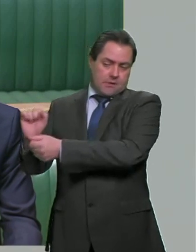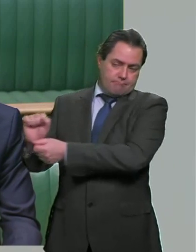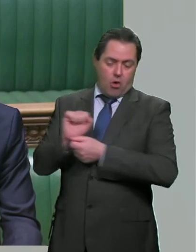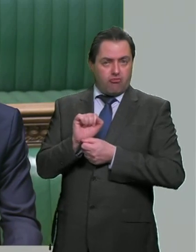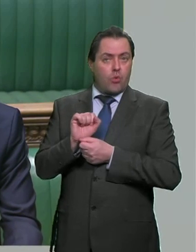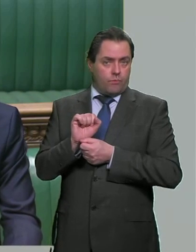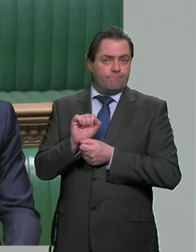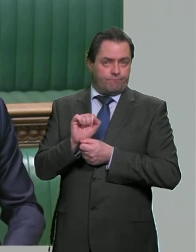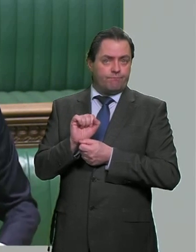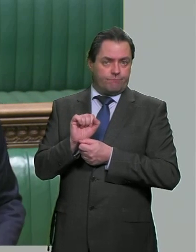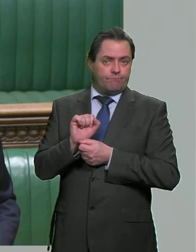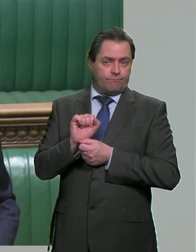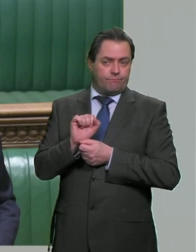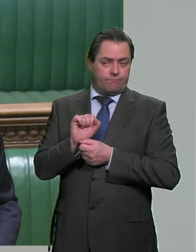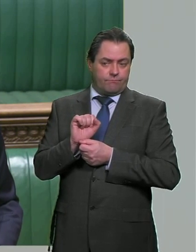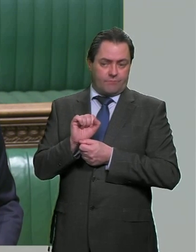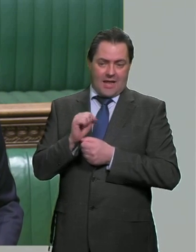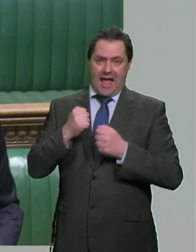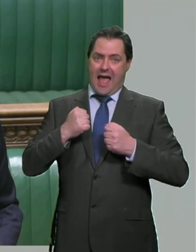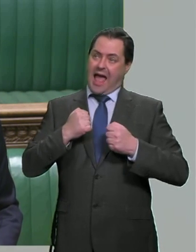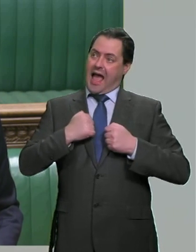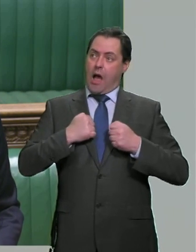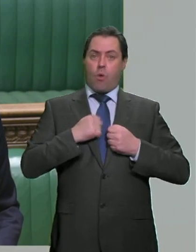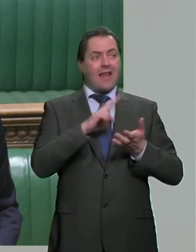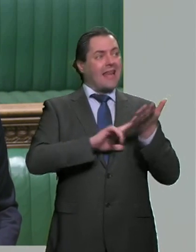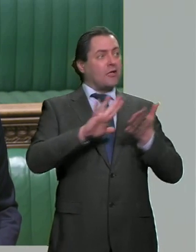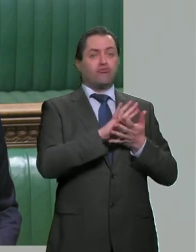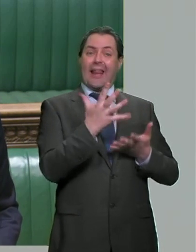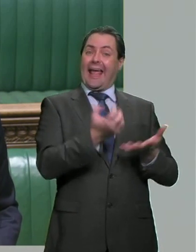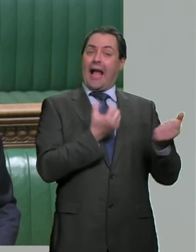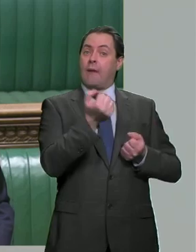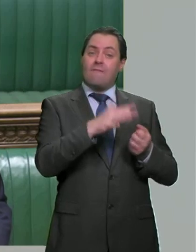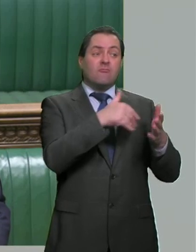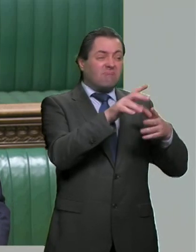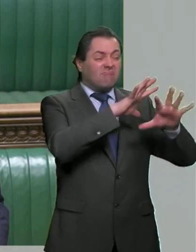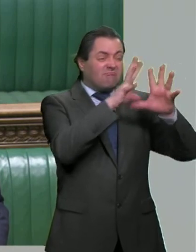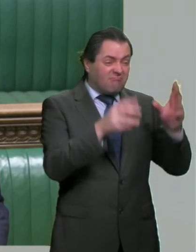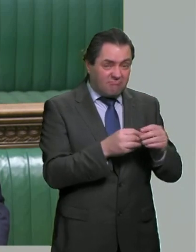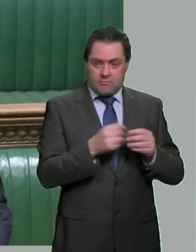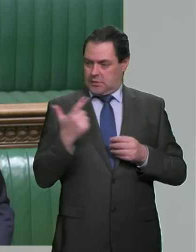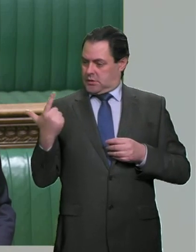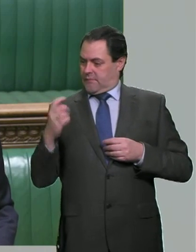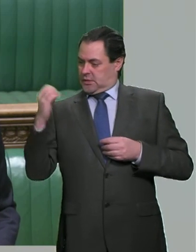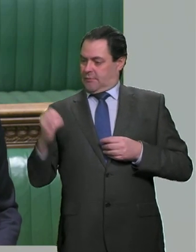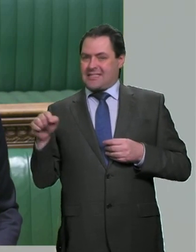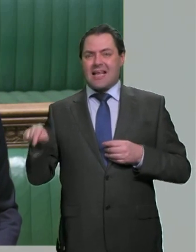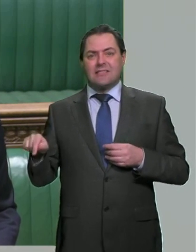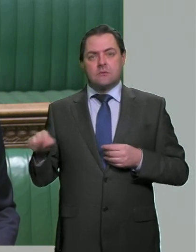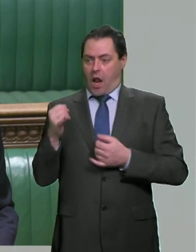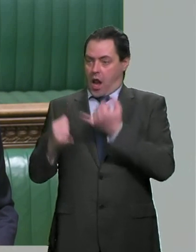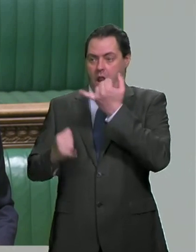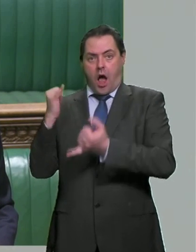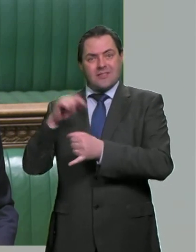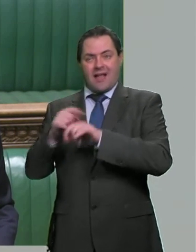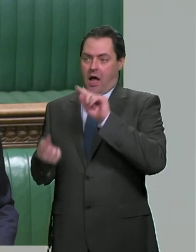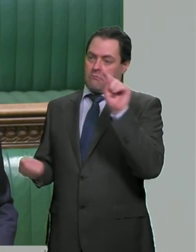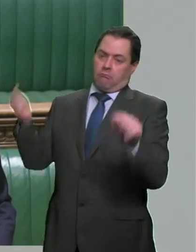That is 17% of our national income—the highest level of borrowing since world war two.